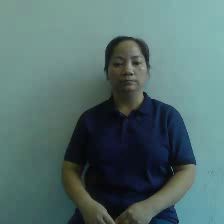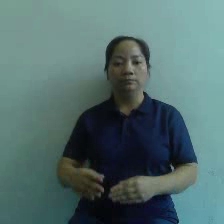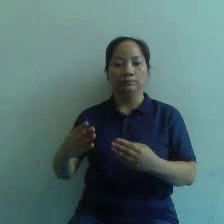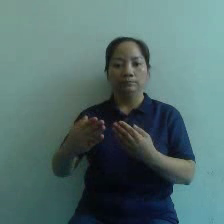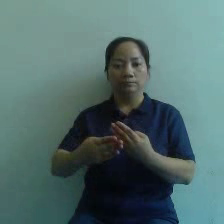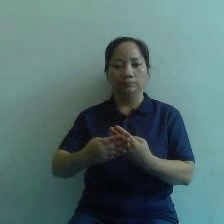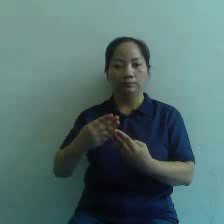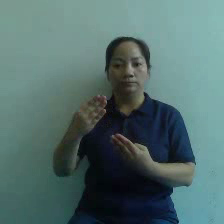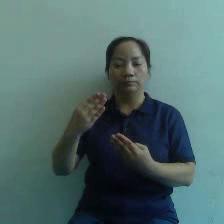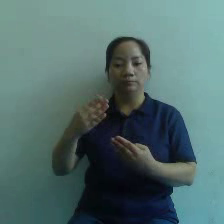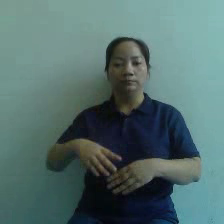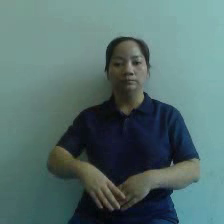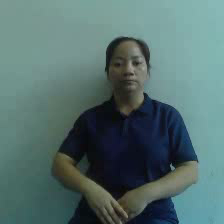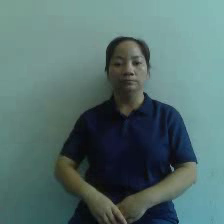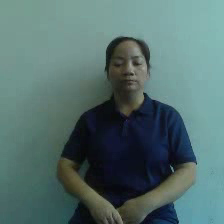Dễ